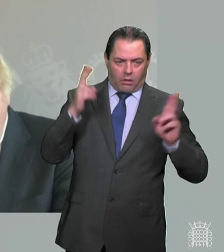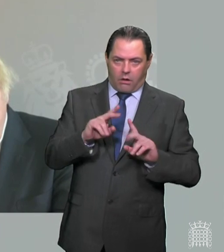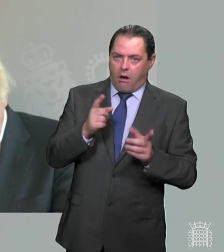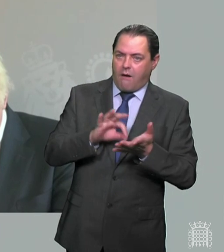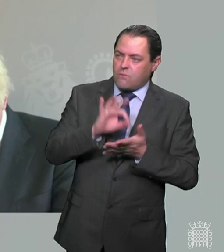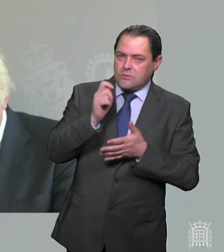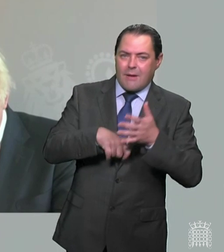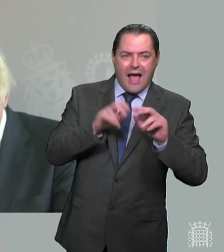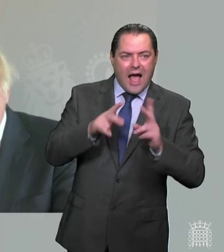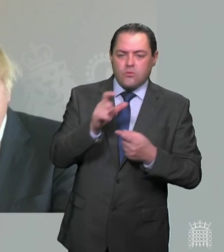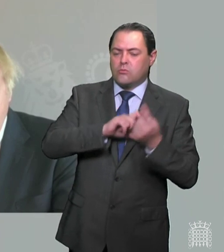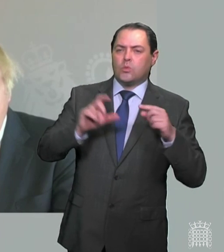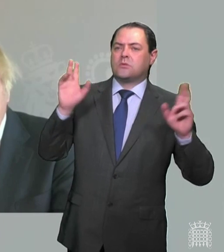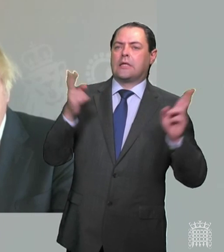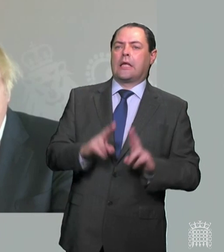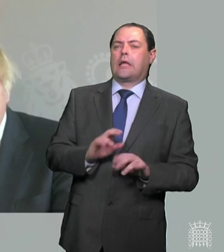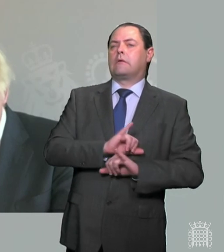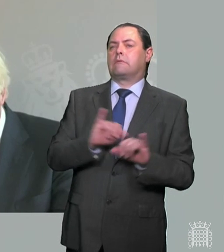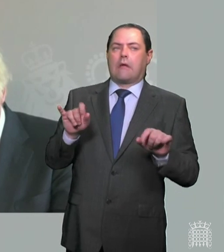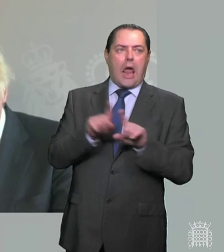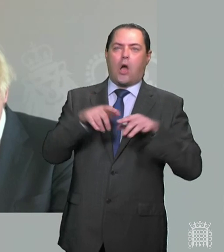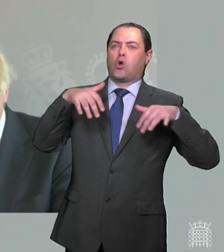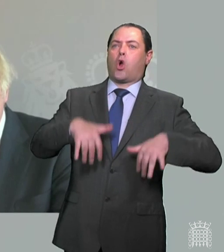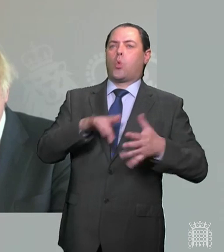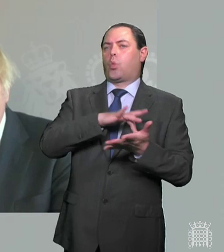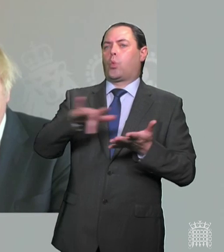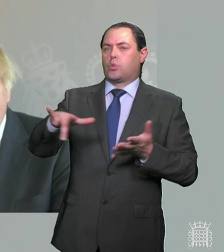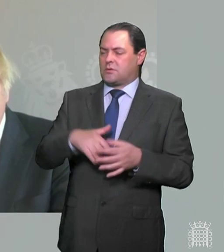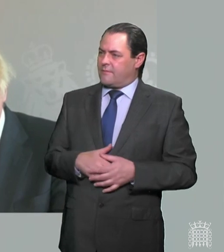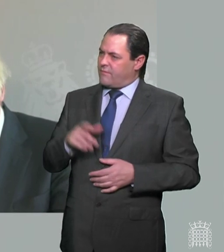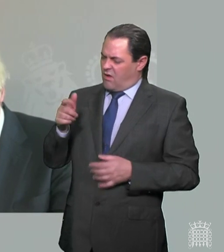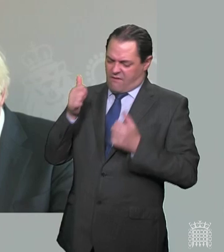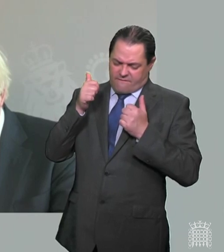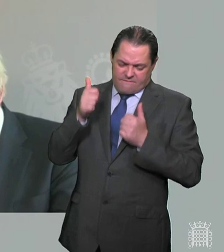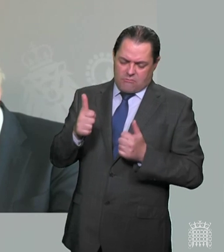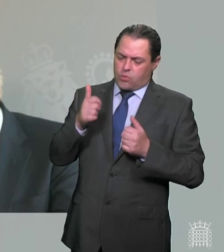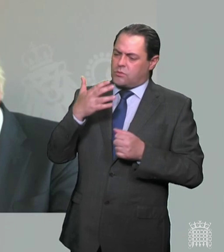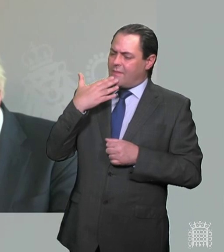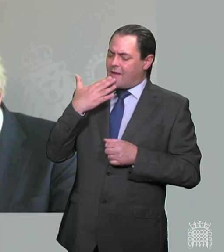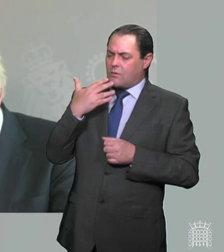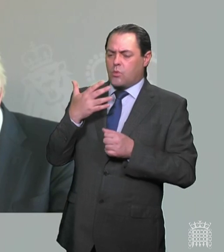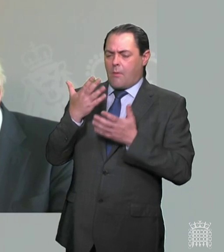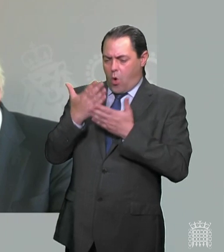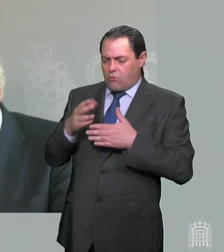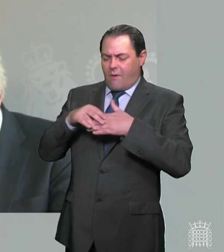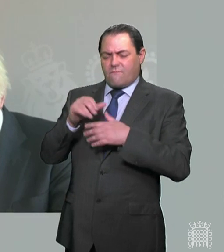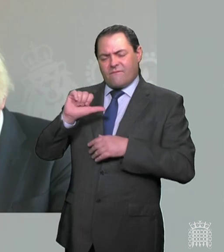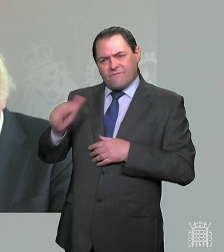My honourable Friend is a massively effective advocate for the people of North Devon.